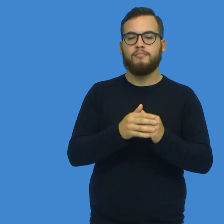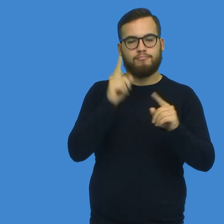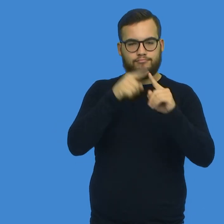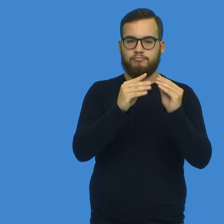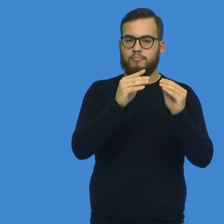objetivo